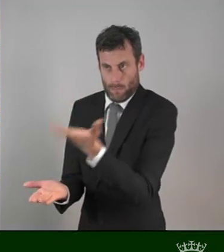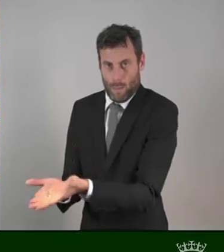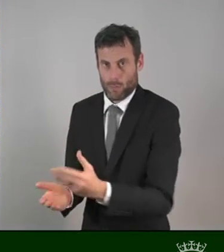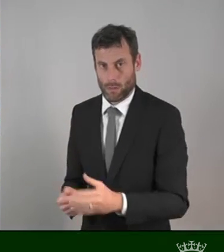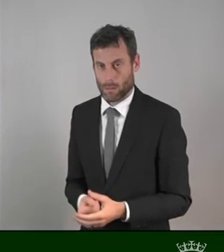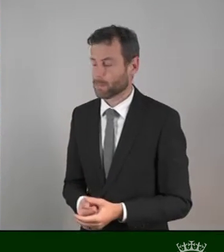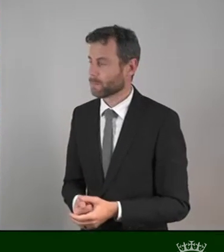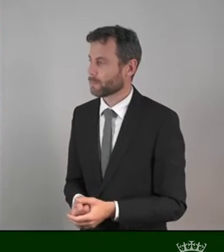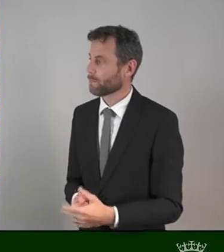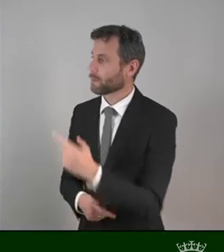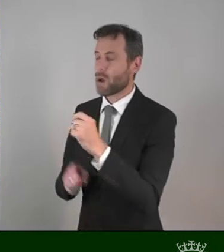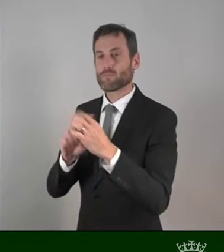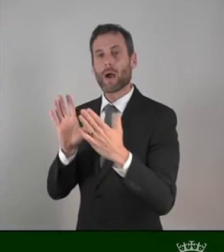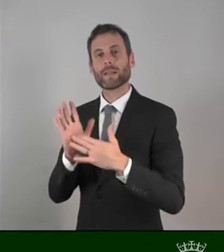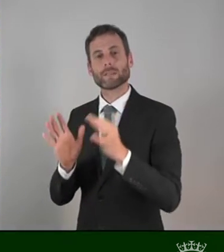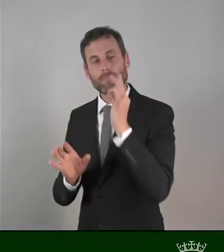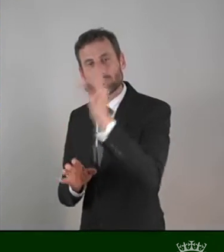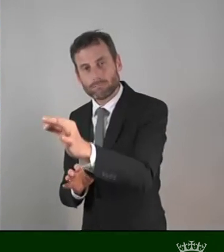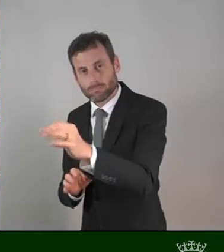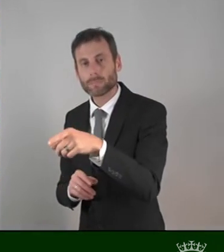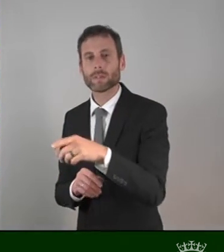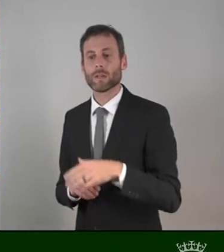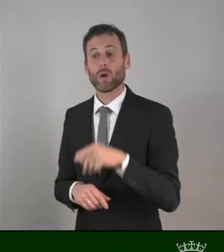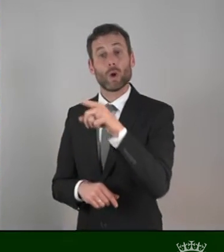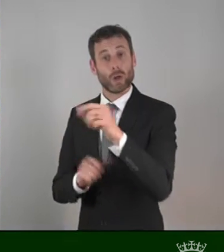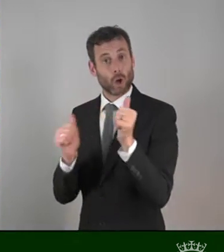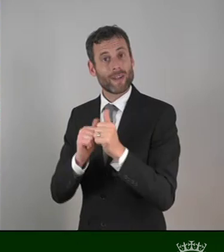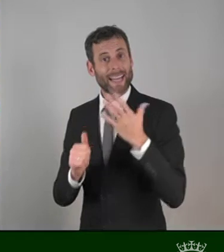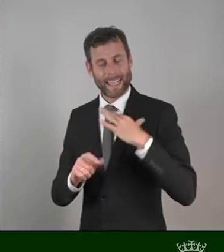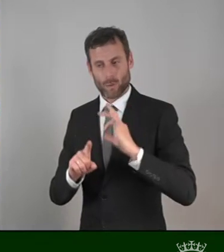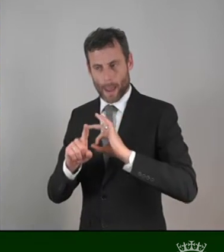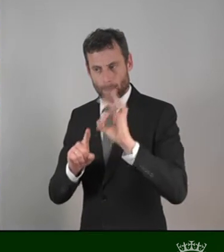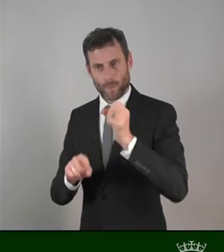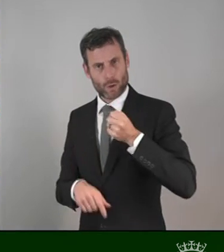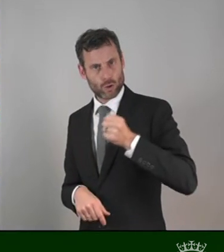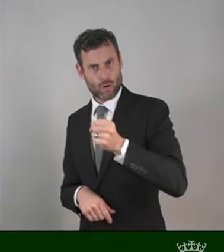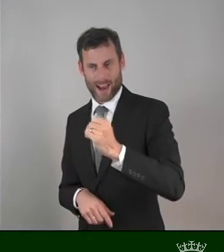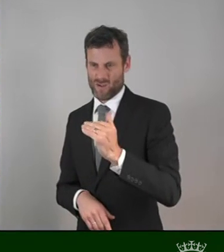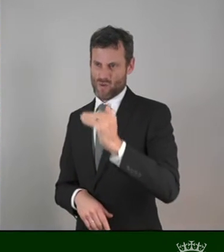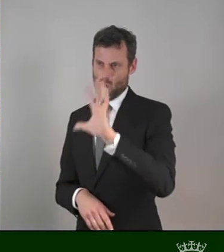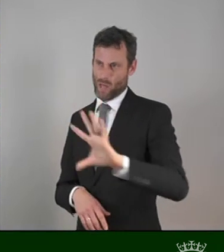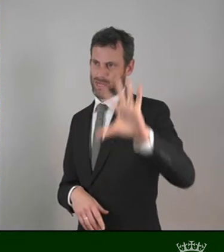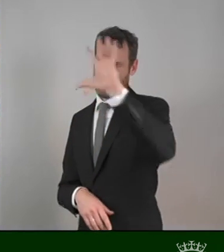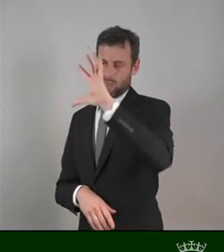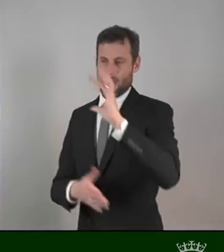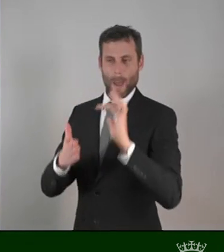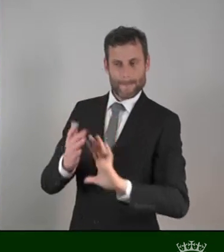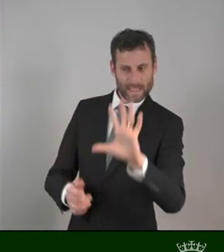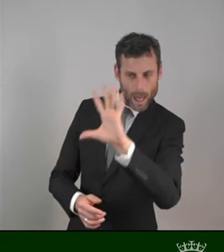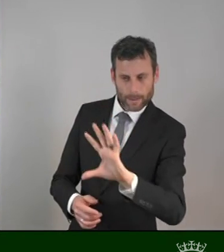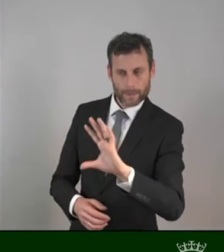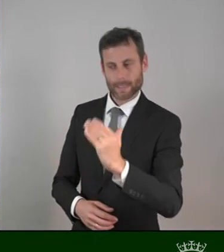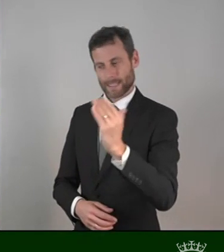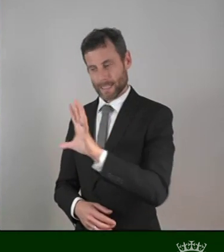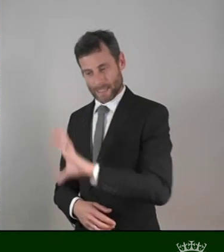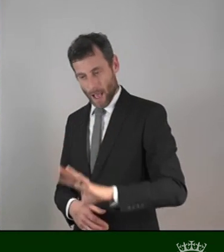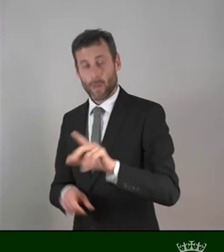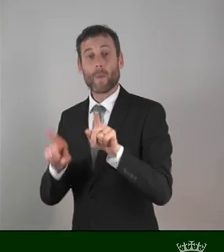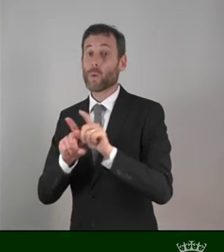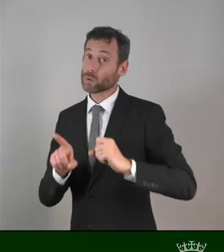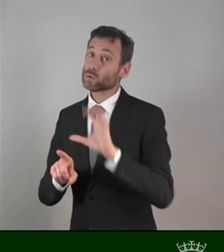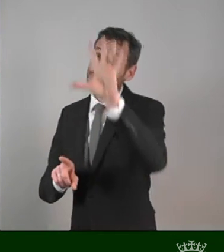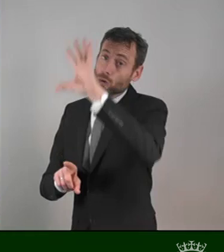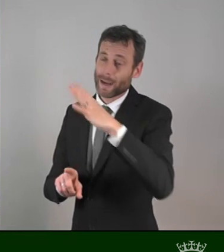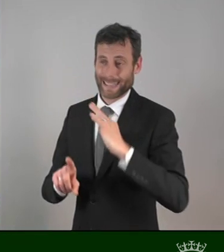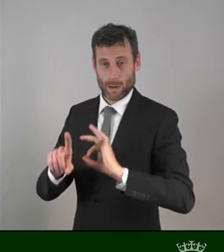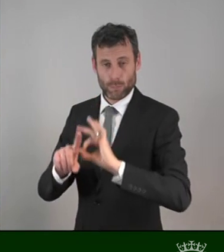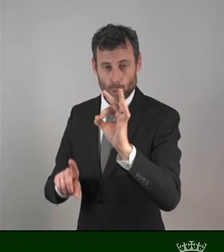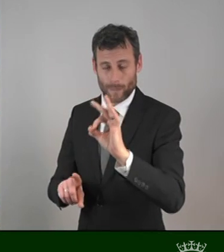Does the Prime Minister agree that we need to increase capacity on our railways in and between the north, the midlands, the south and Scotland, and that unless we want